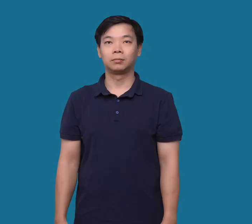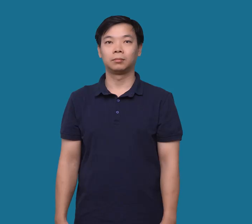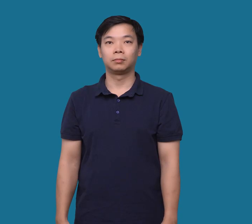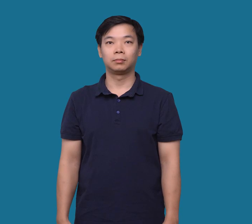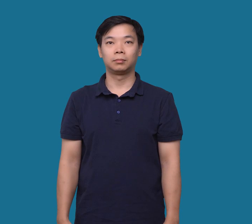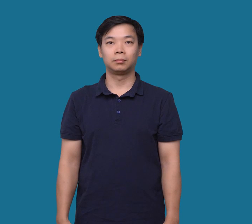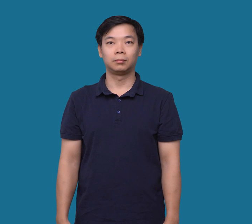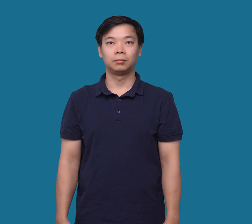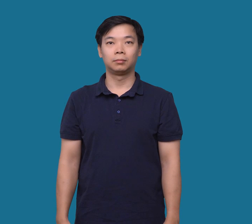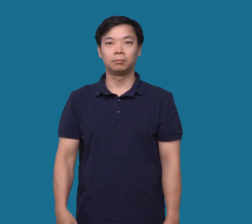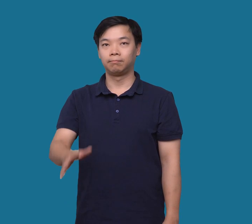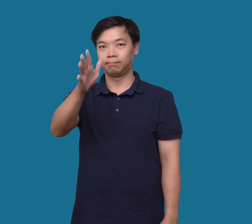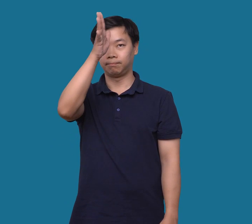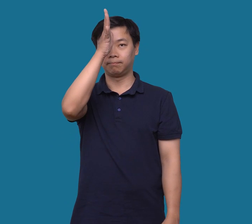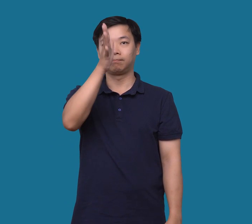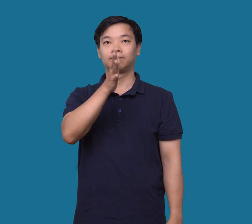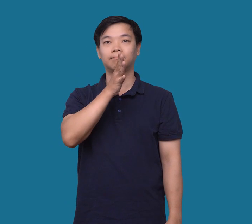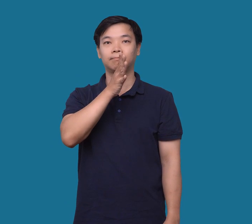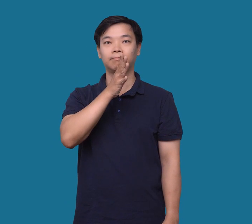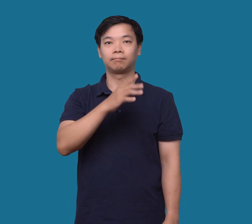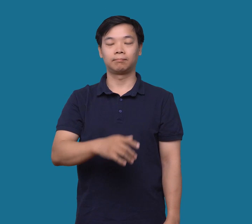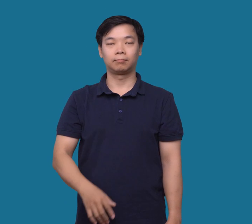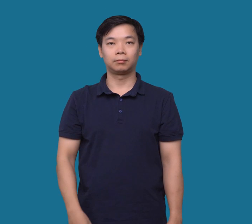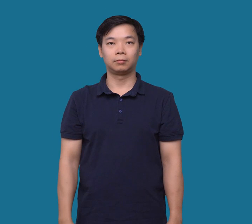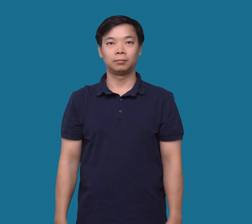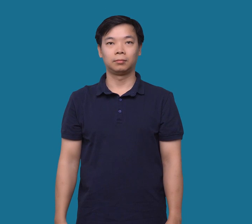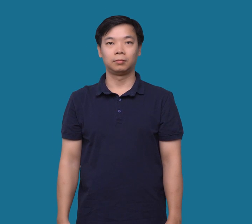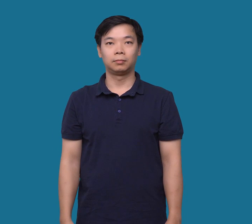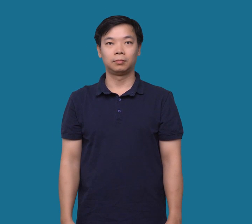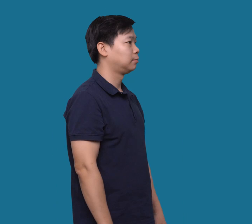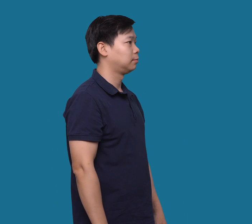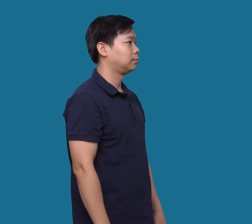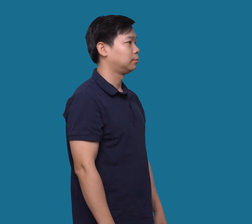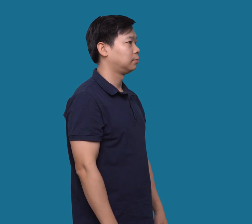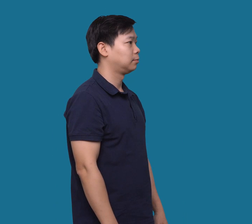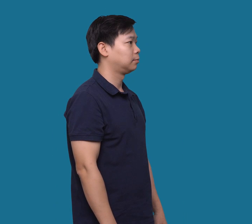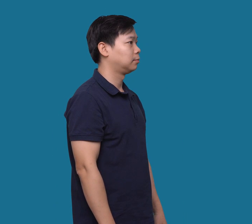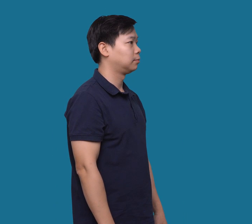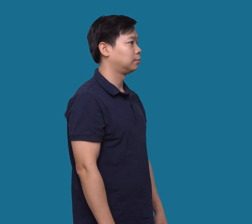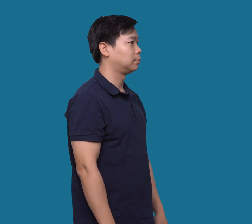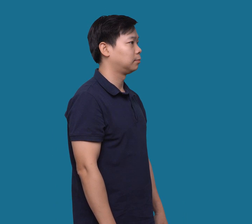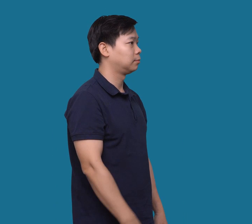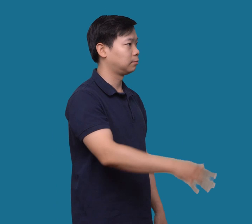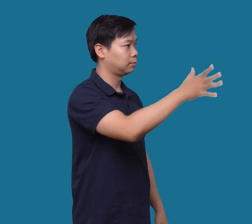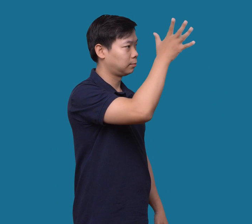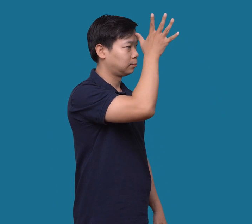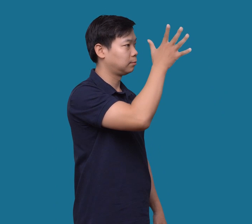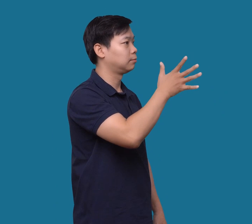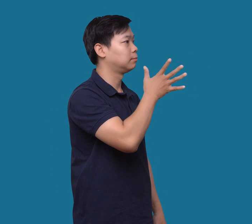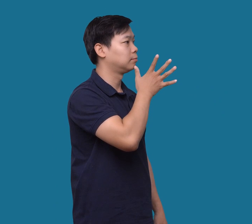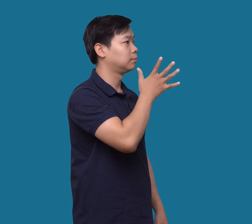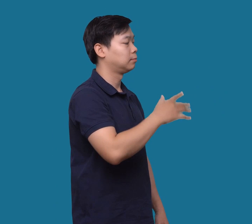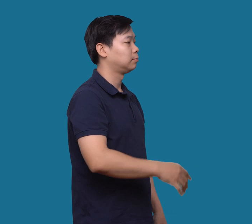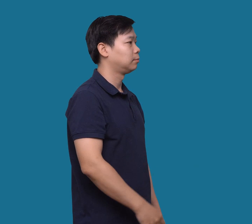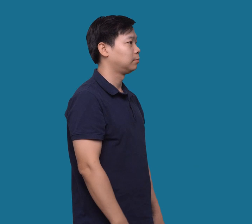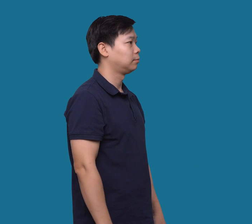trăng